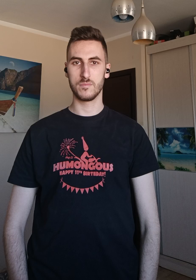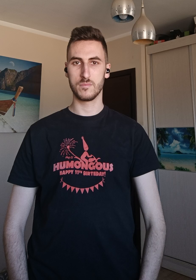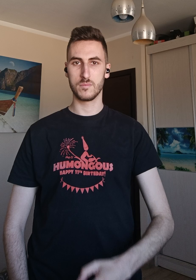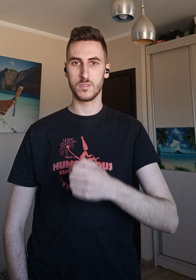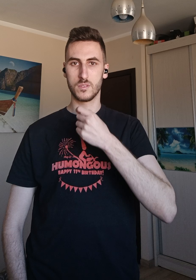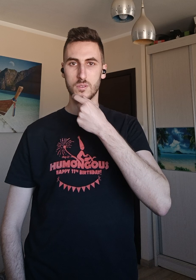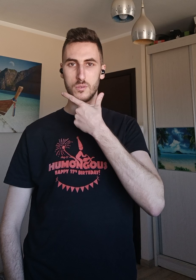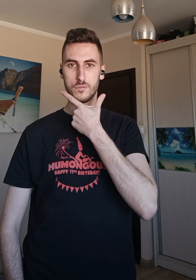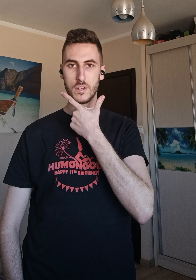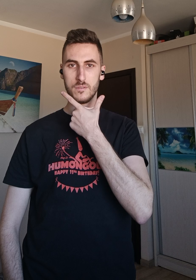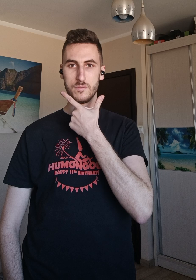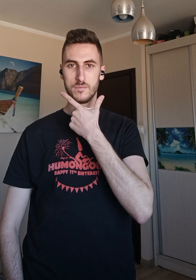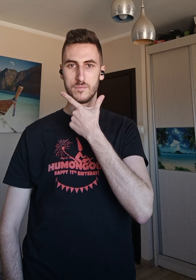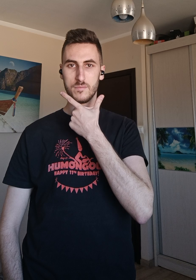תרופה